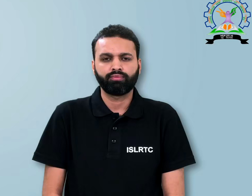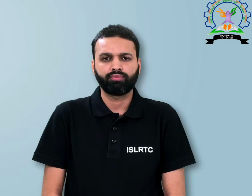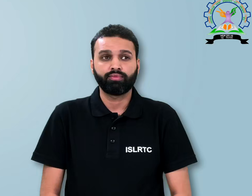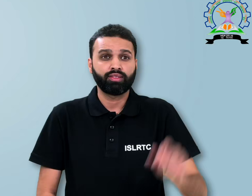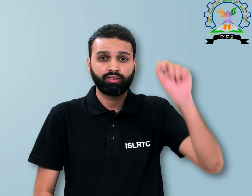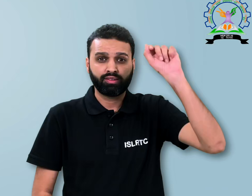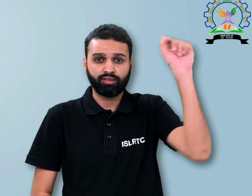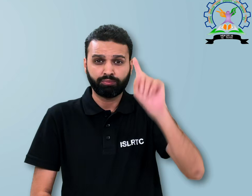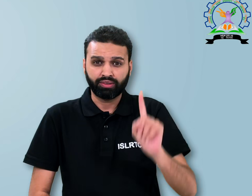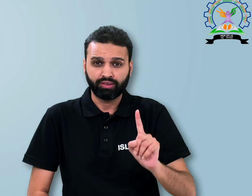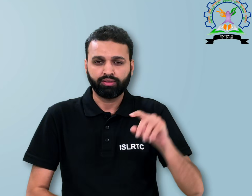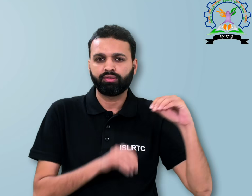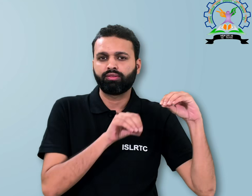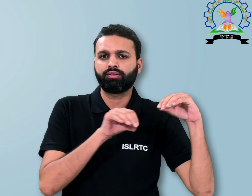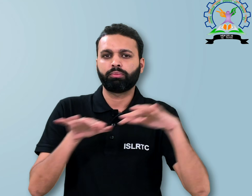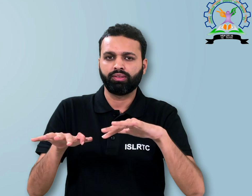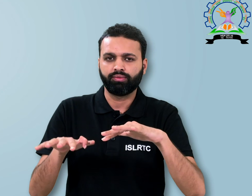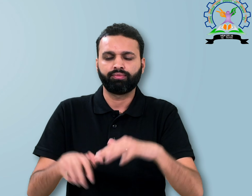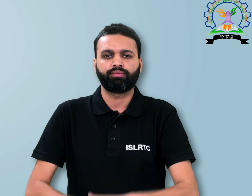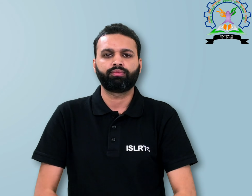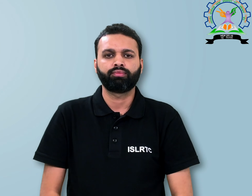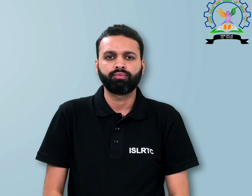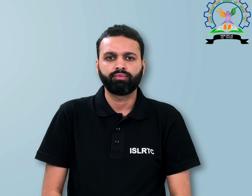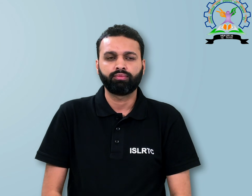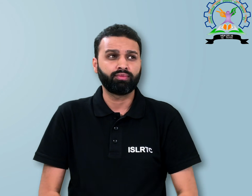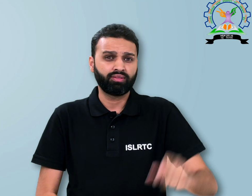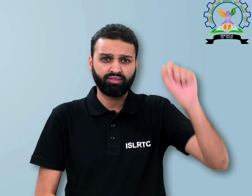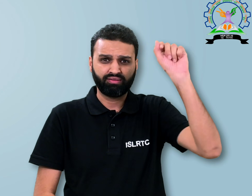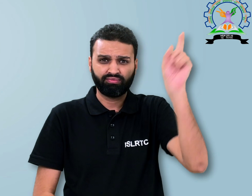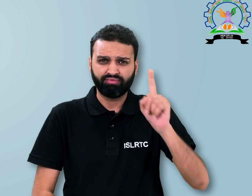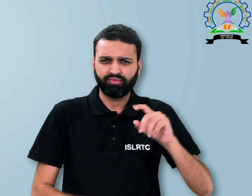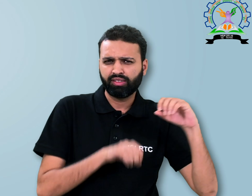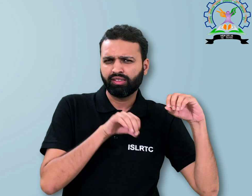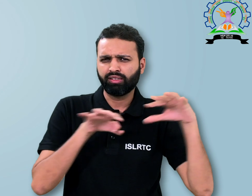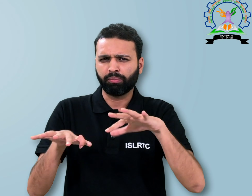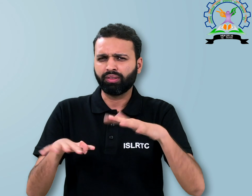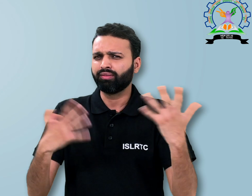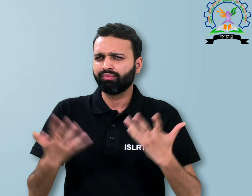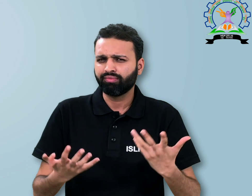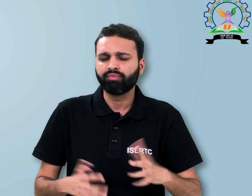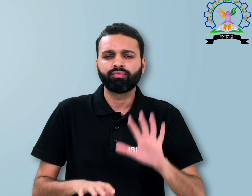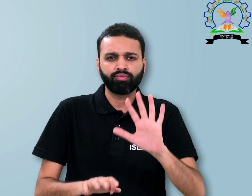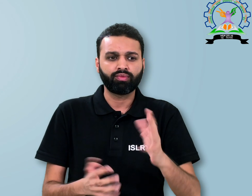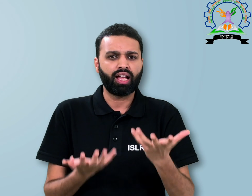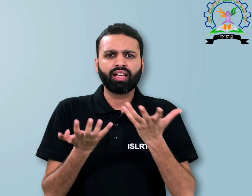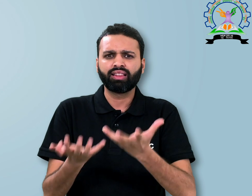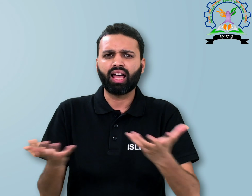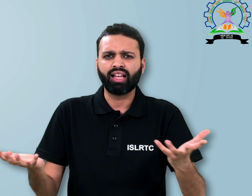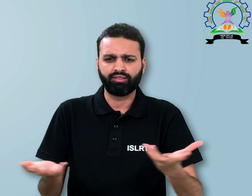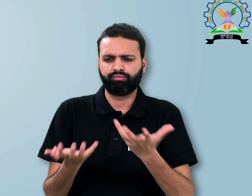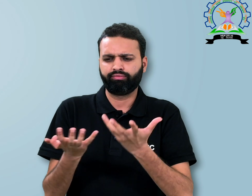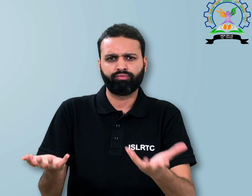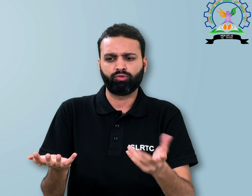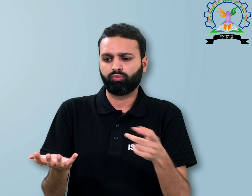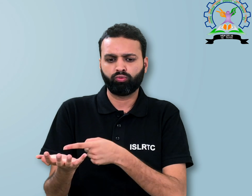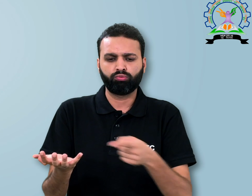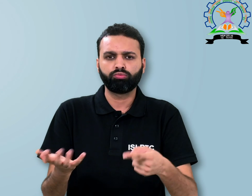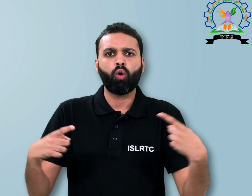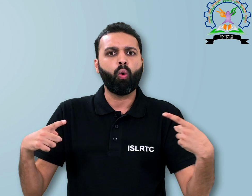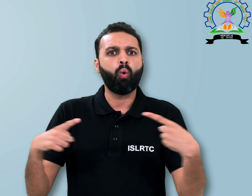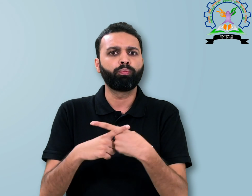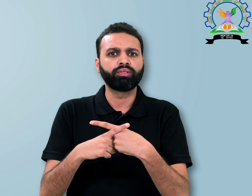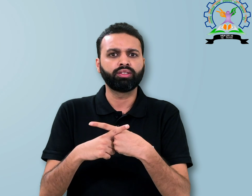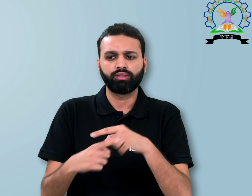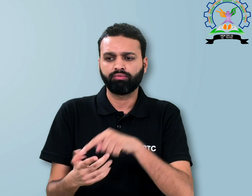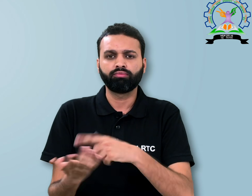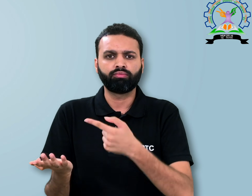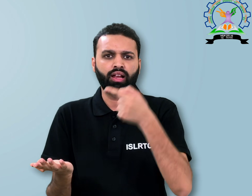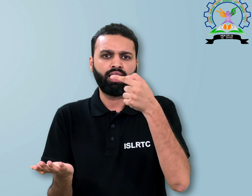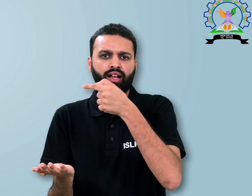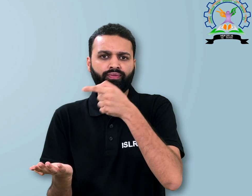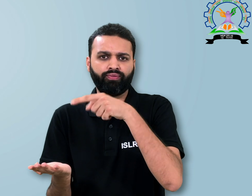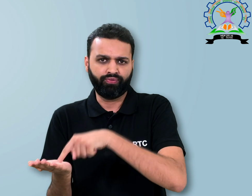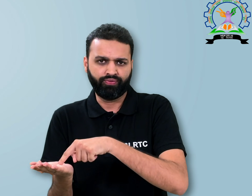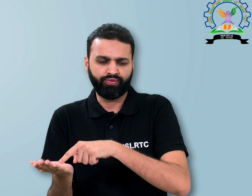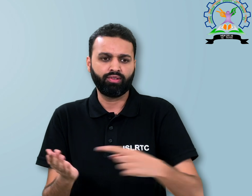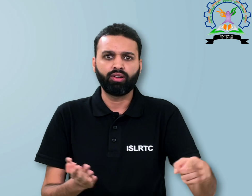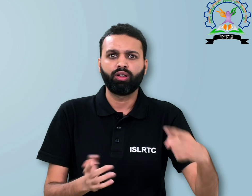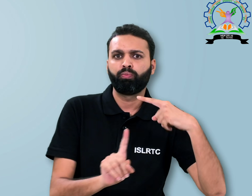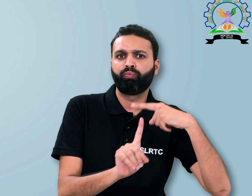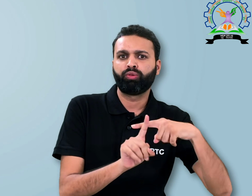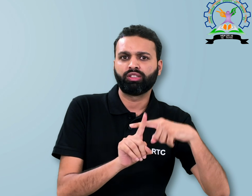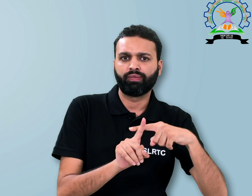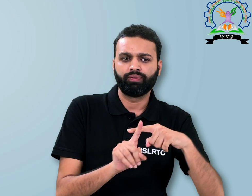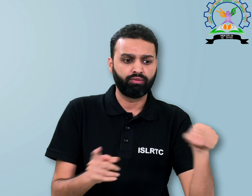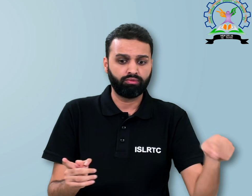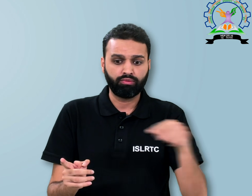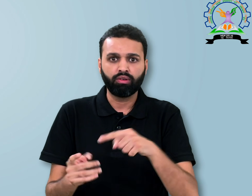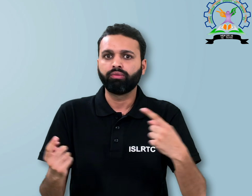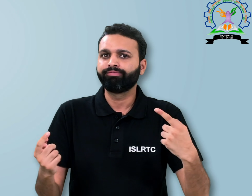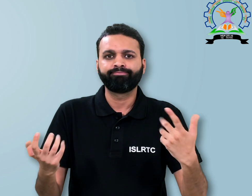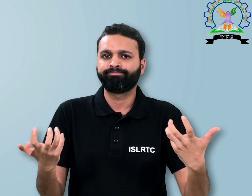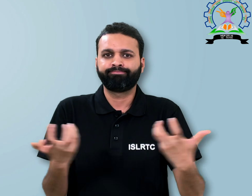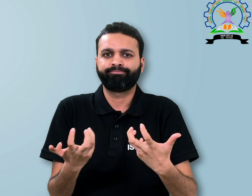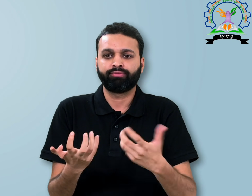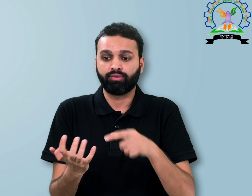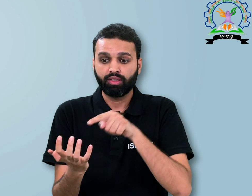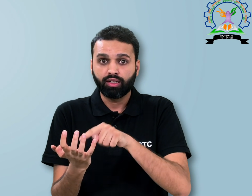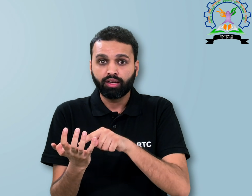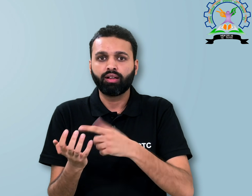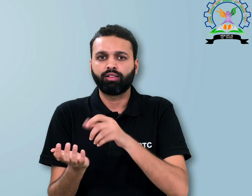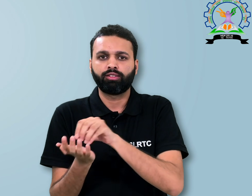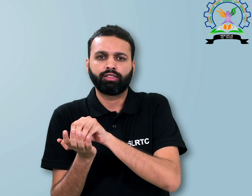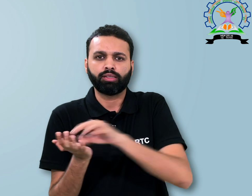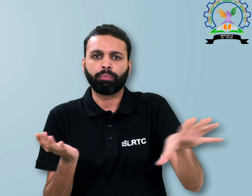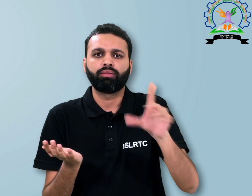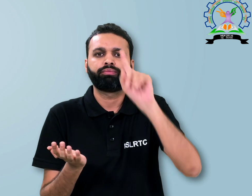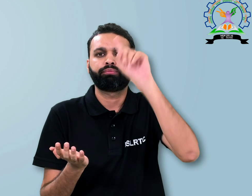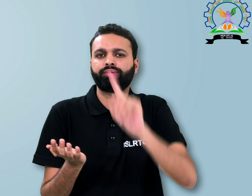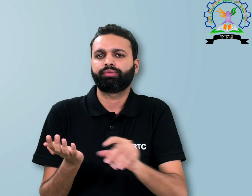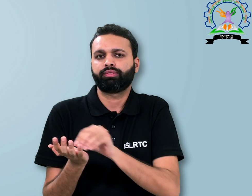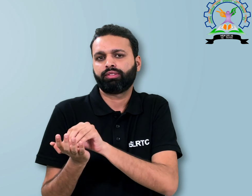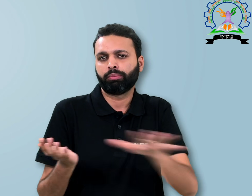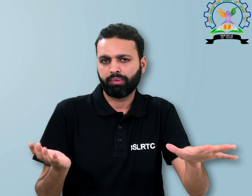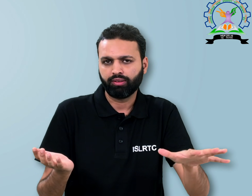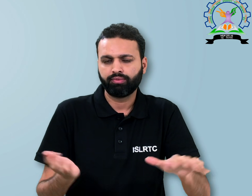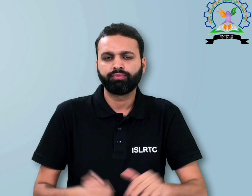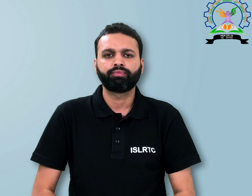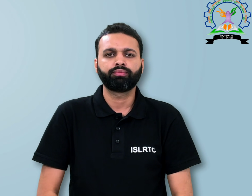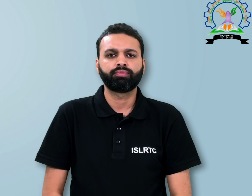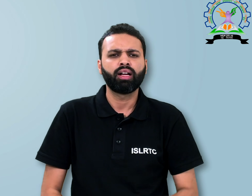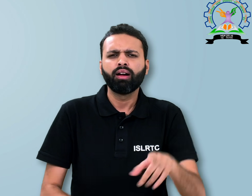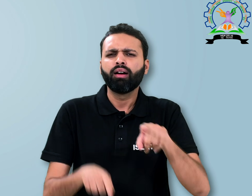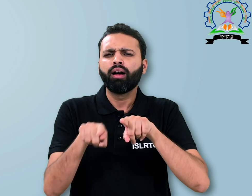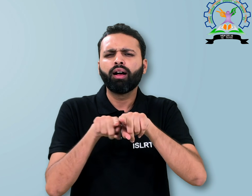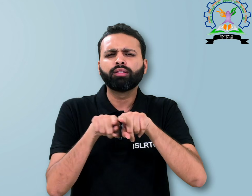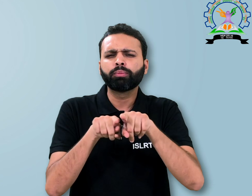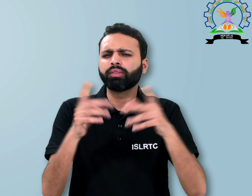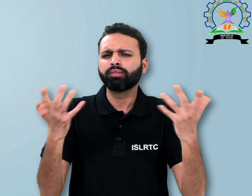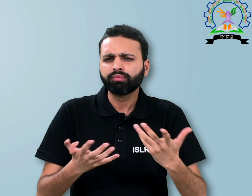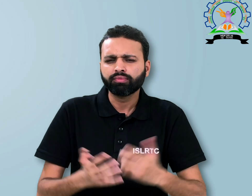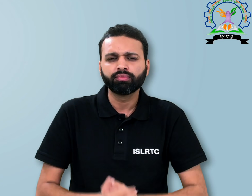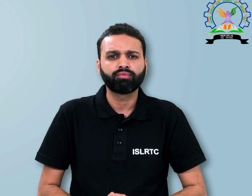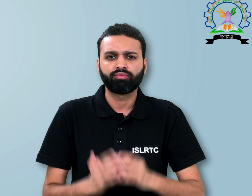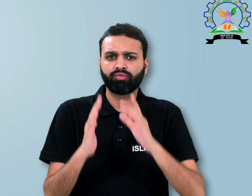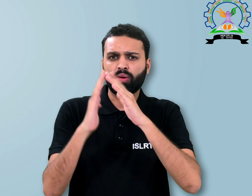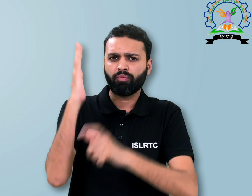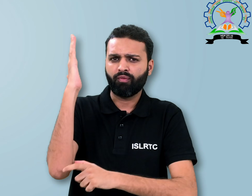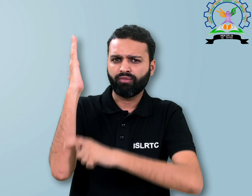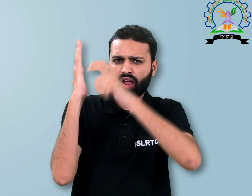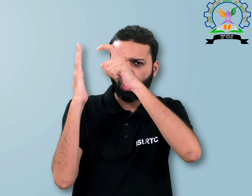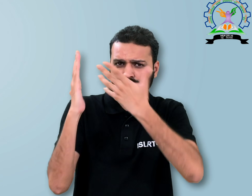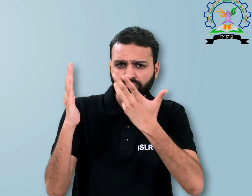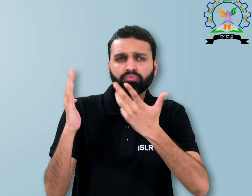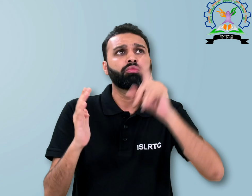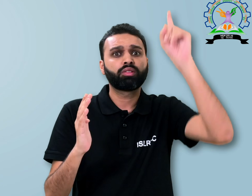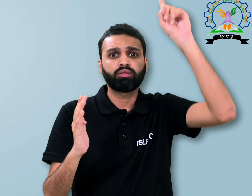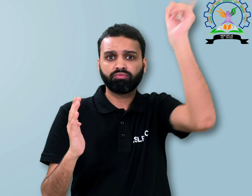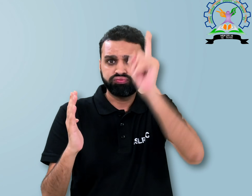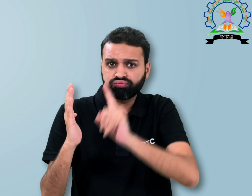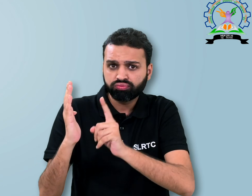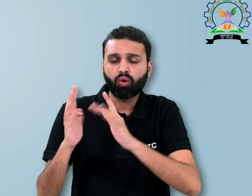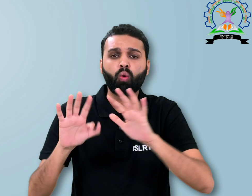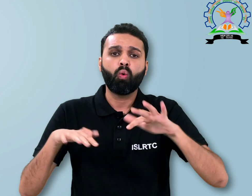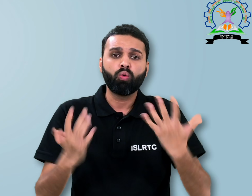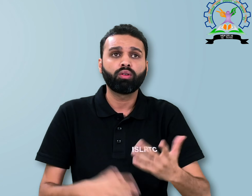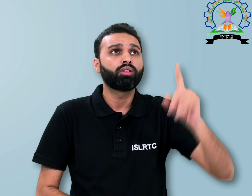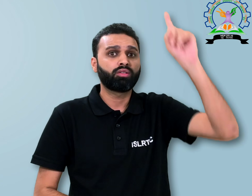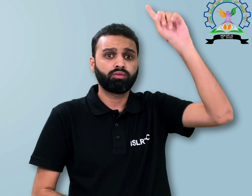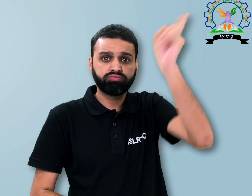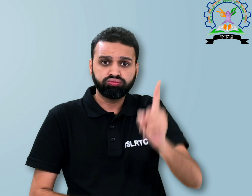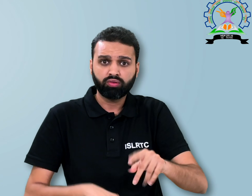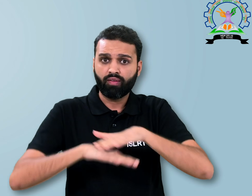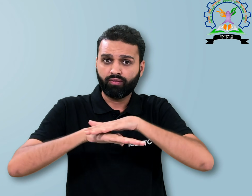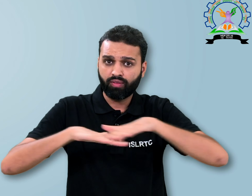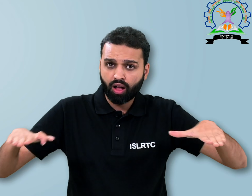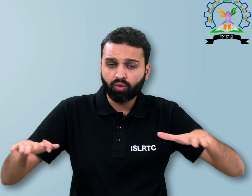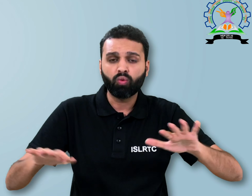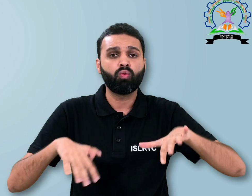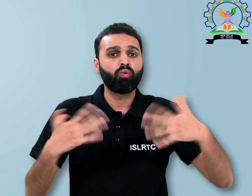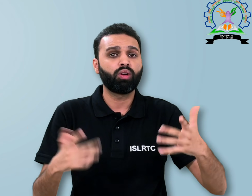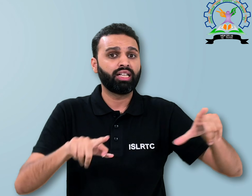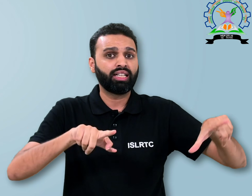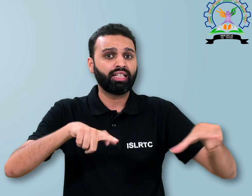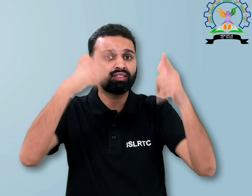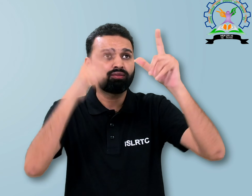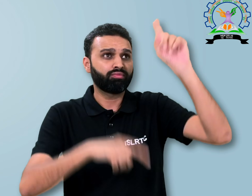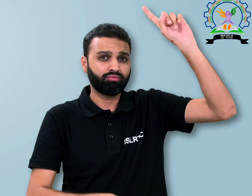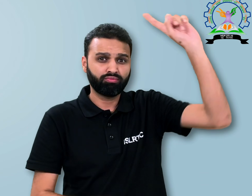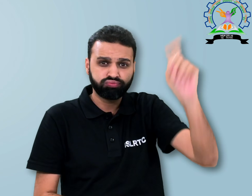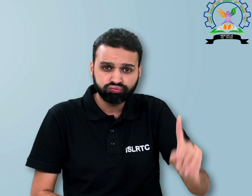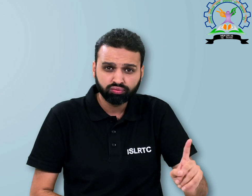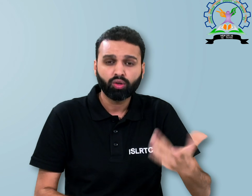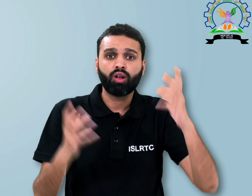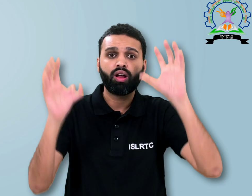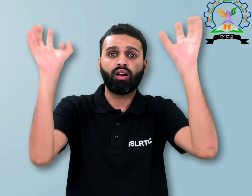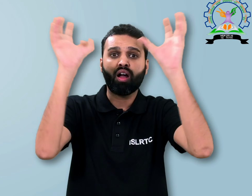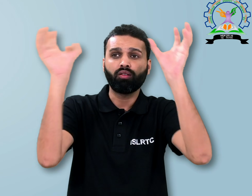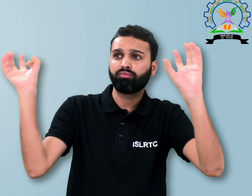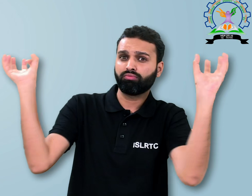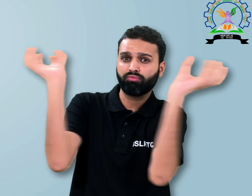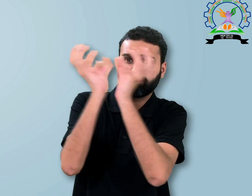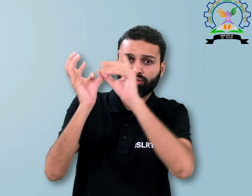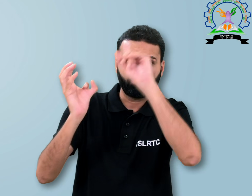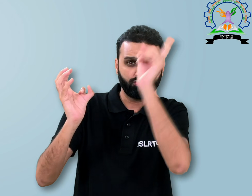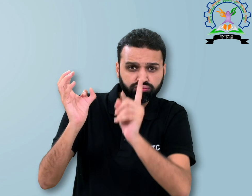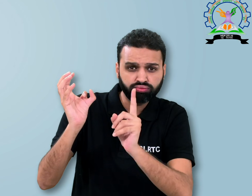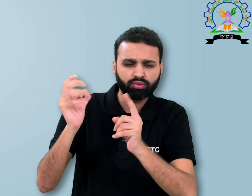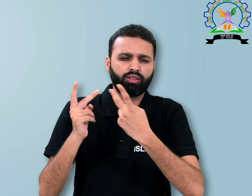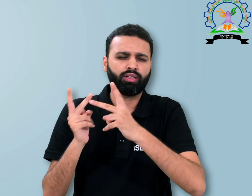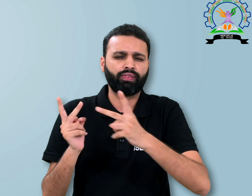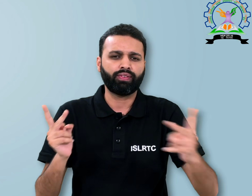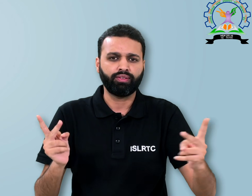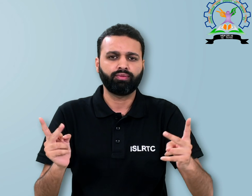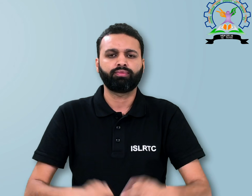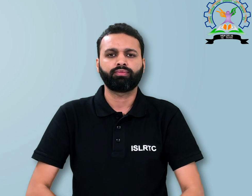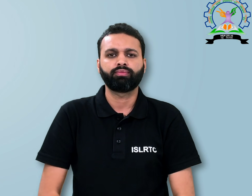Electric Discharge When two objects or bodies that have opposite charges (meaning, one is negative and the other is positive) are close to each other, there is a sudden and quick movement of charge from one to the other. Lightning is an example of Electric Discharge. It can happen between cloud to cloud, cloud to ground, cloud to tree or cloud to building.